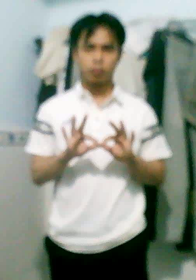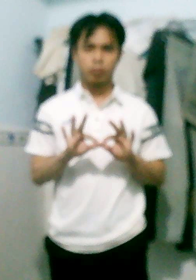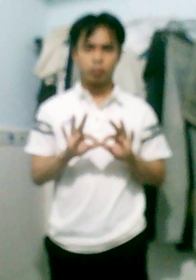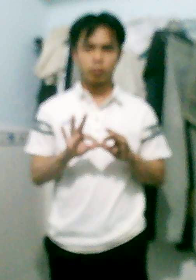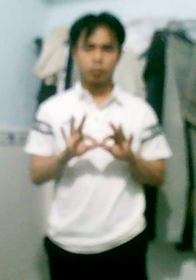phien dich